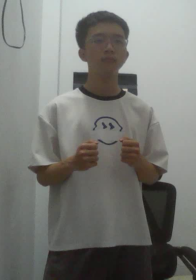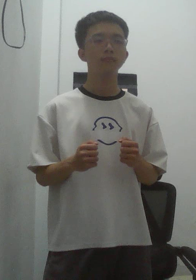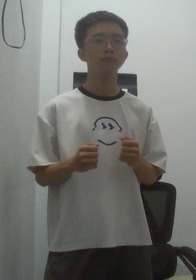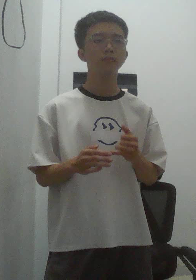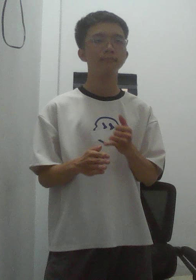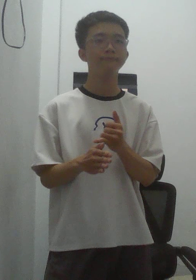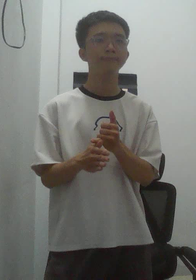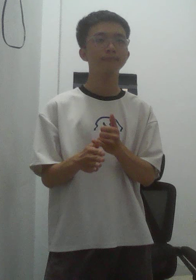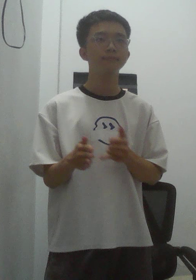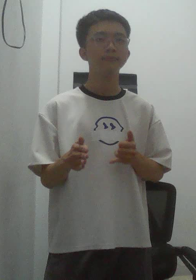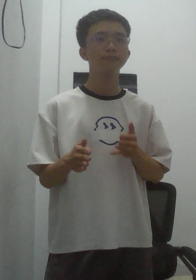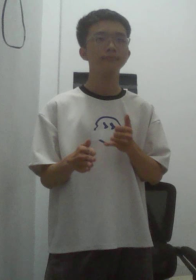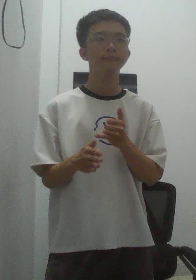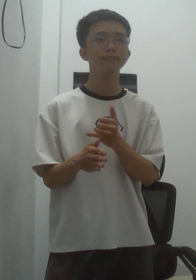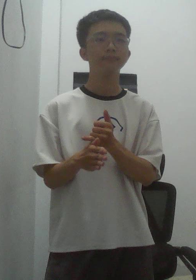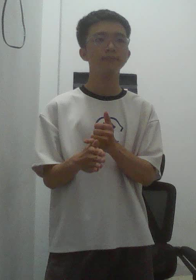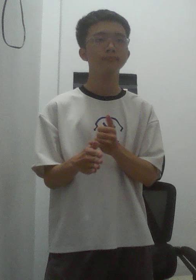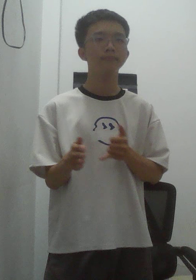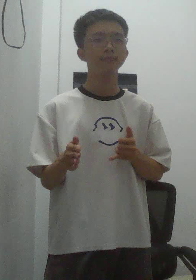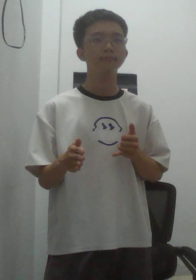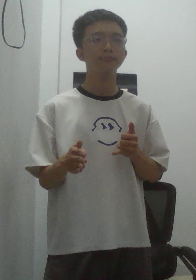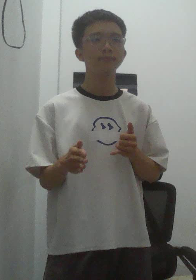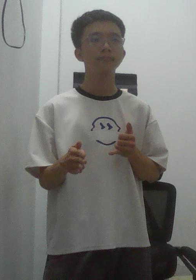cuoi thang